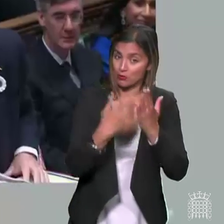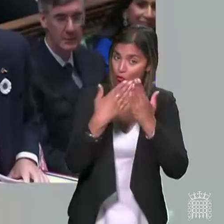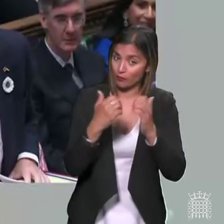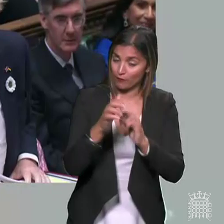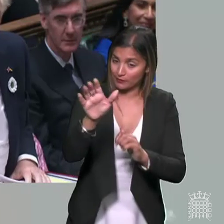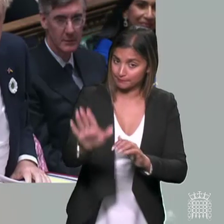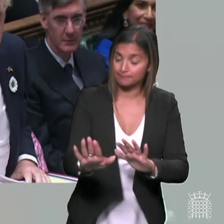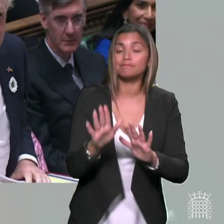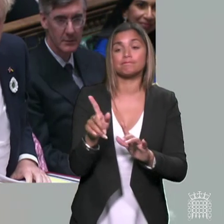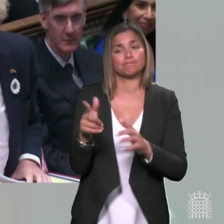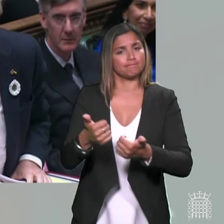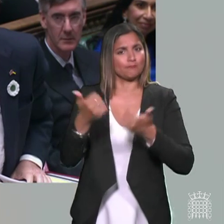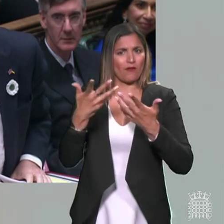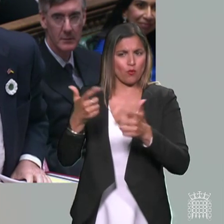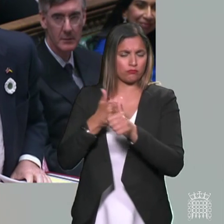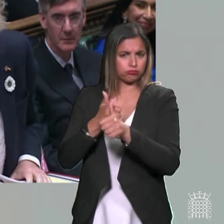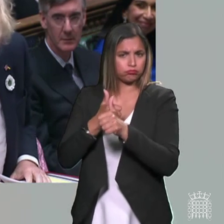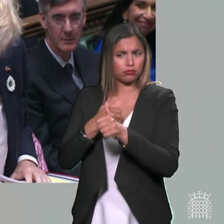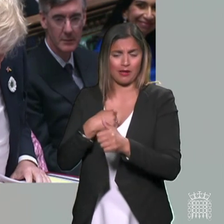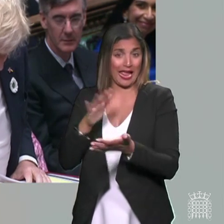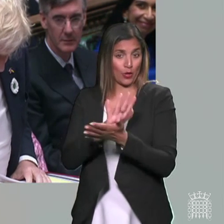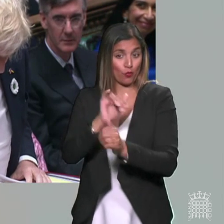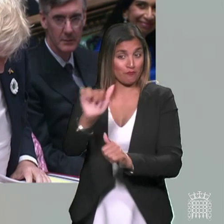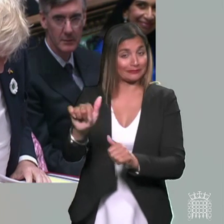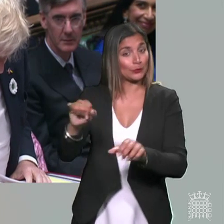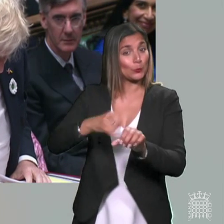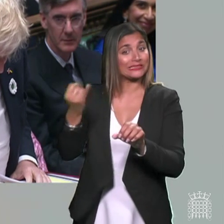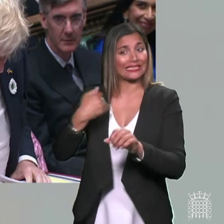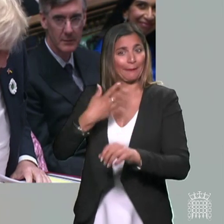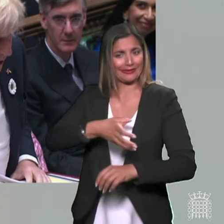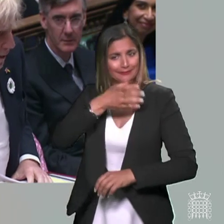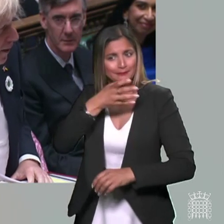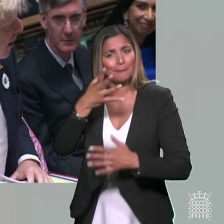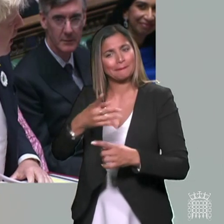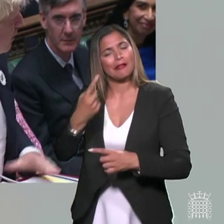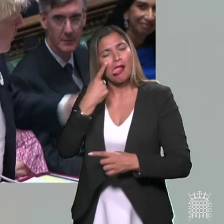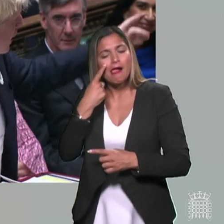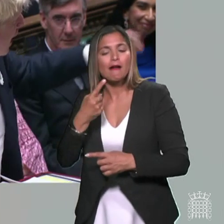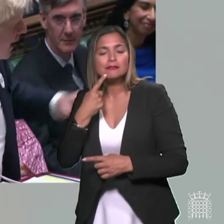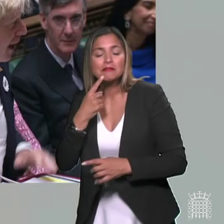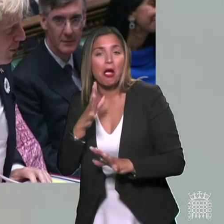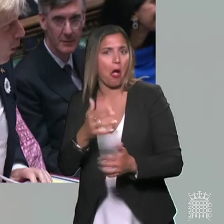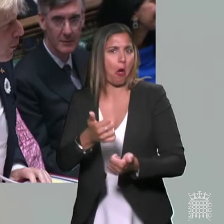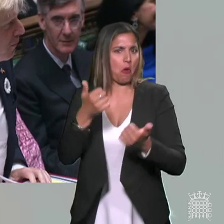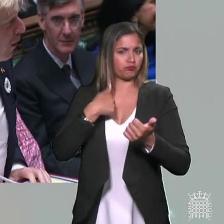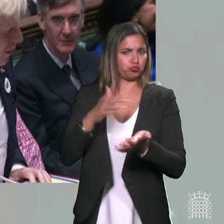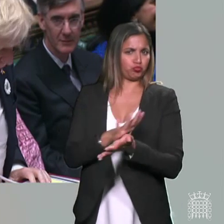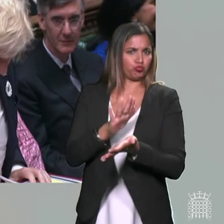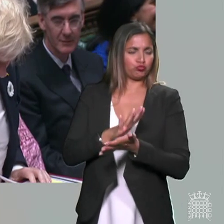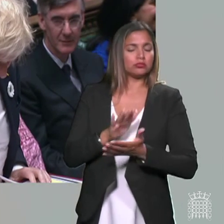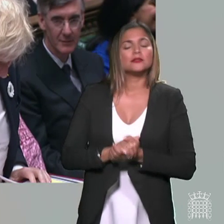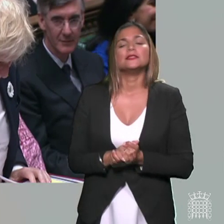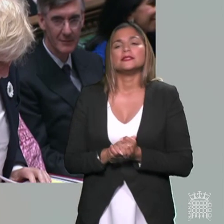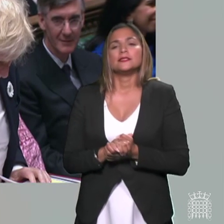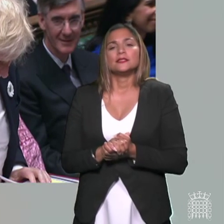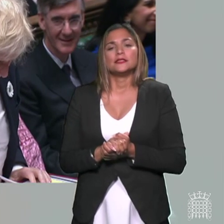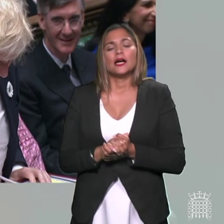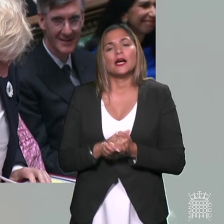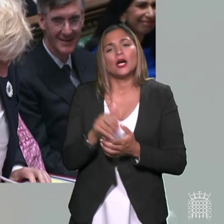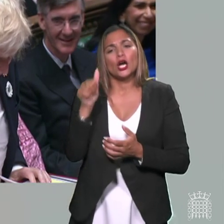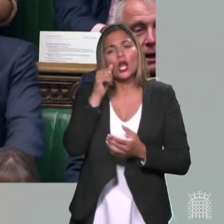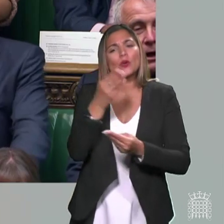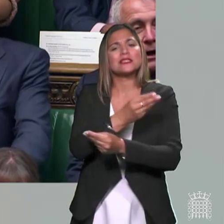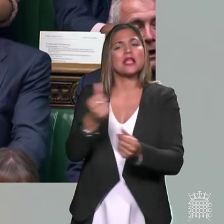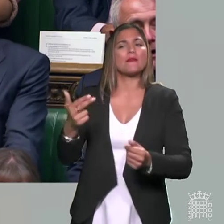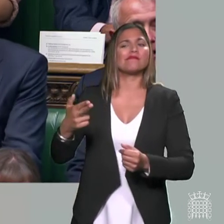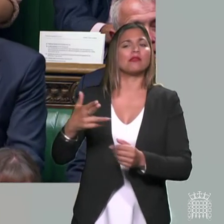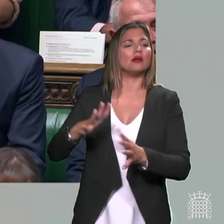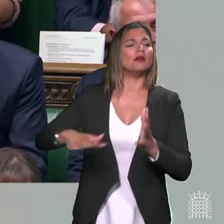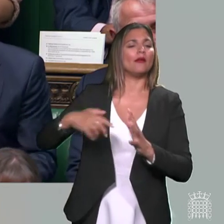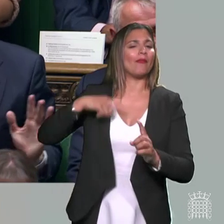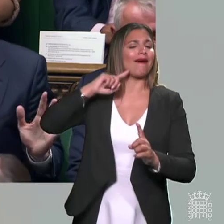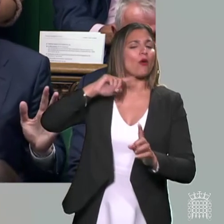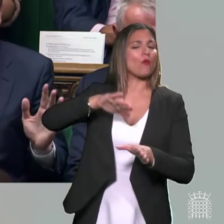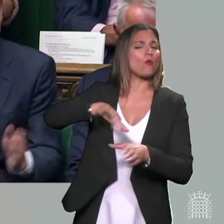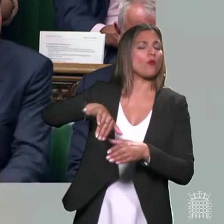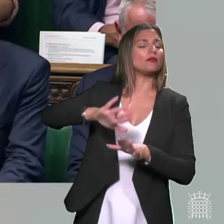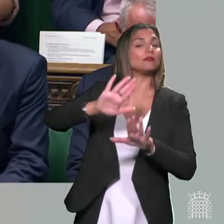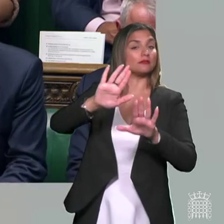I much enjoyed the Penderyn whisky that we sampled together, although I ignored the Revolver, as some of you may have noticed.